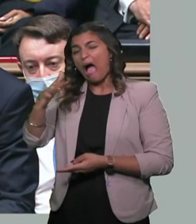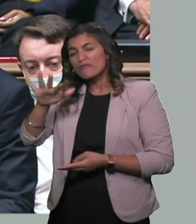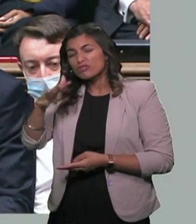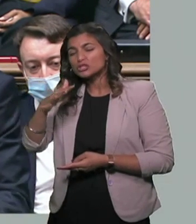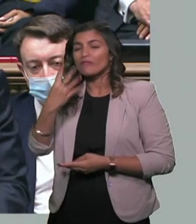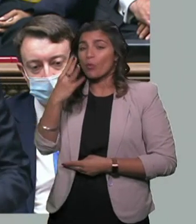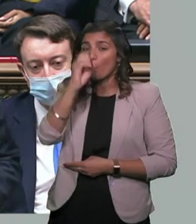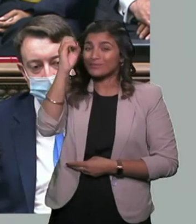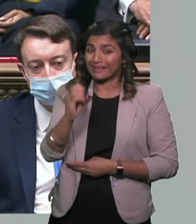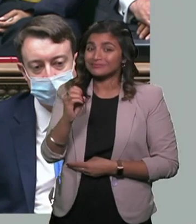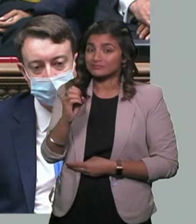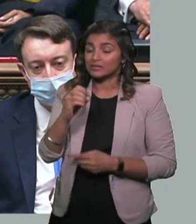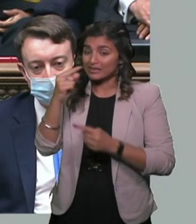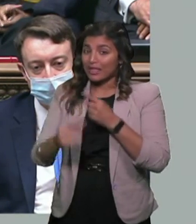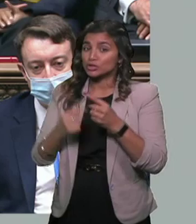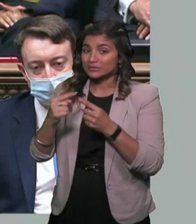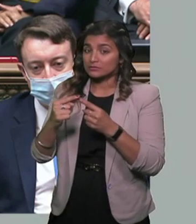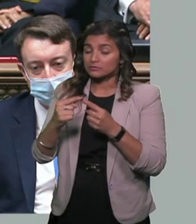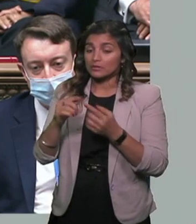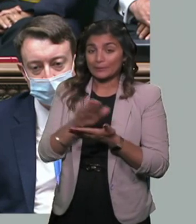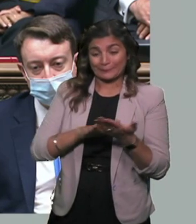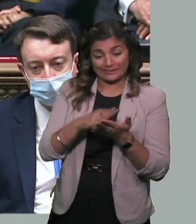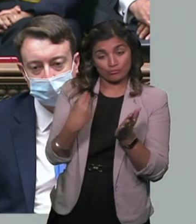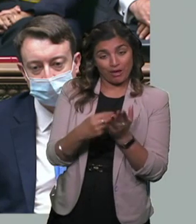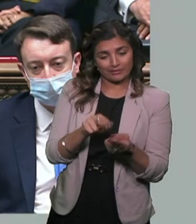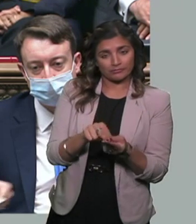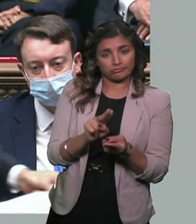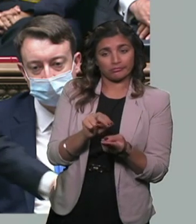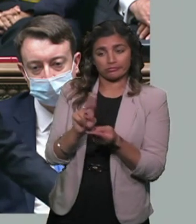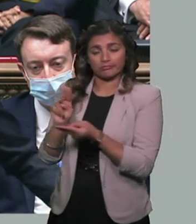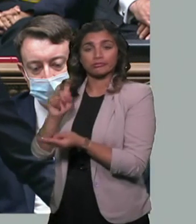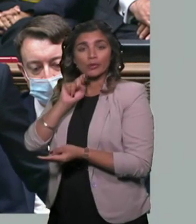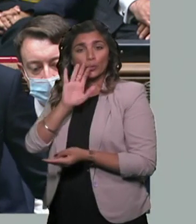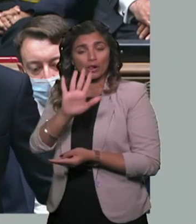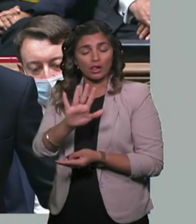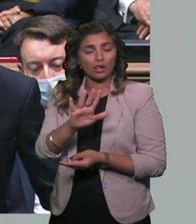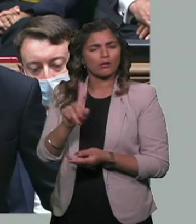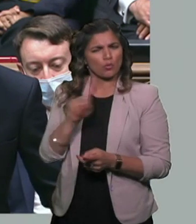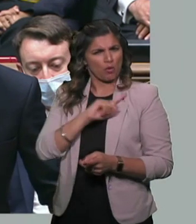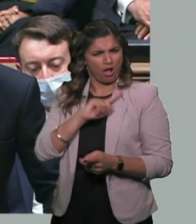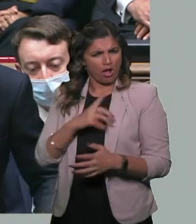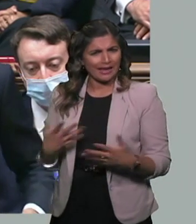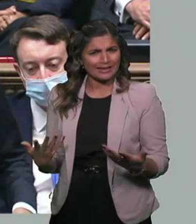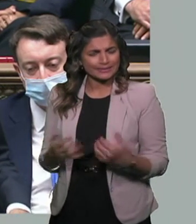The majority of this rise in inflation can be explained by two global forces.